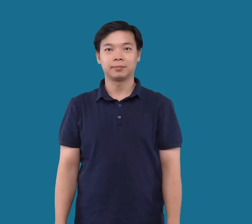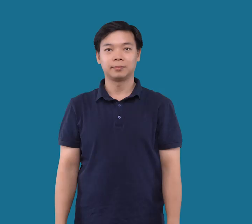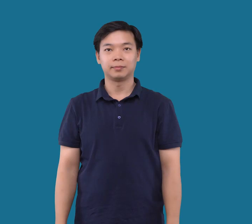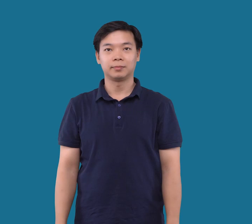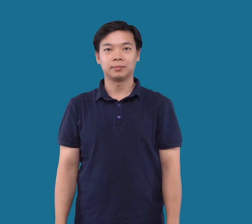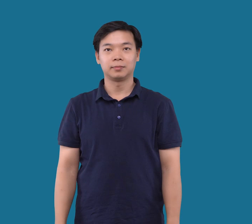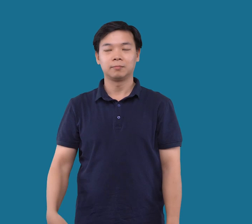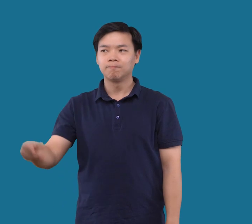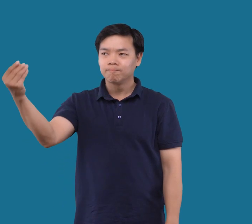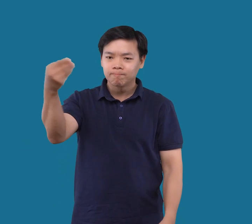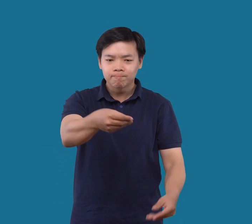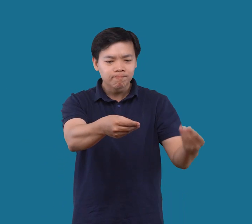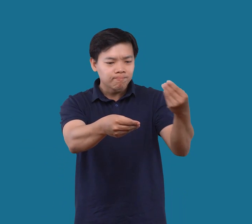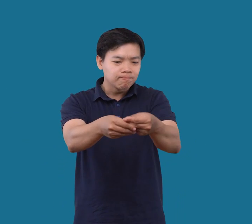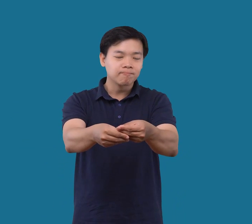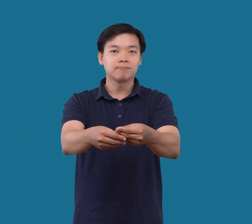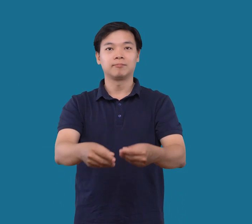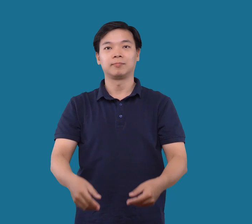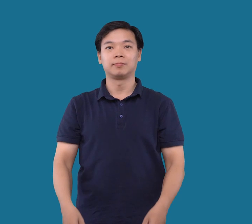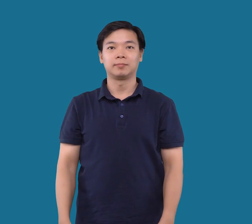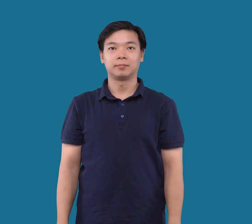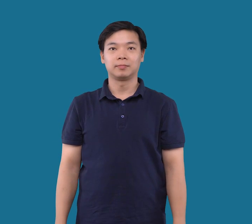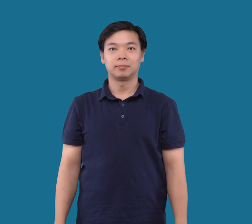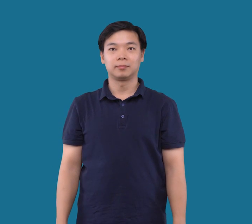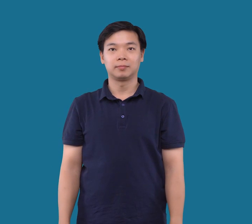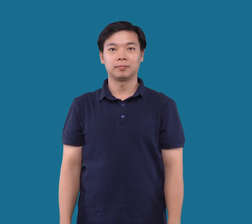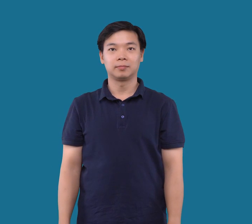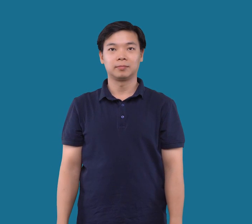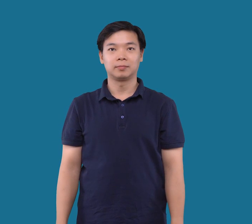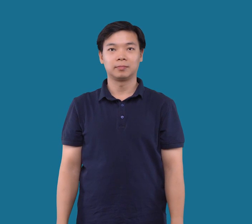đóng góp